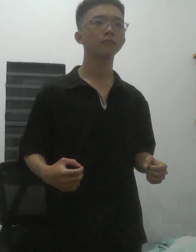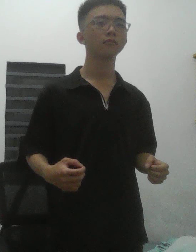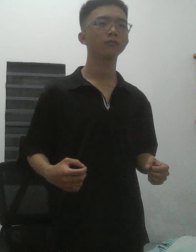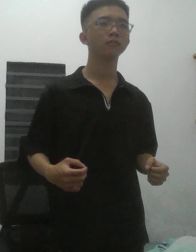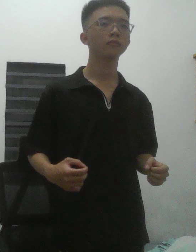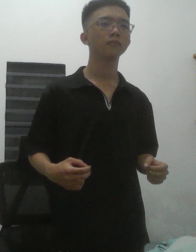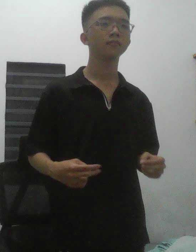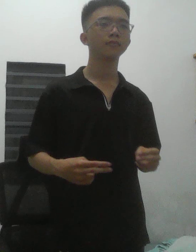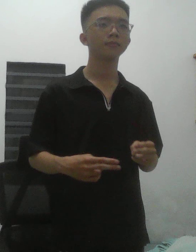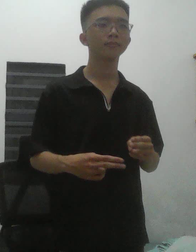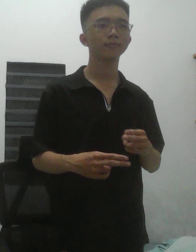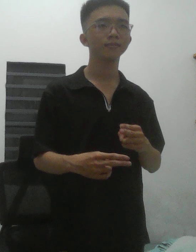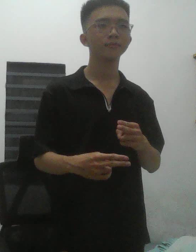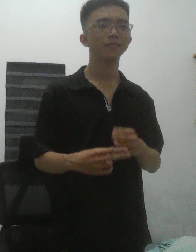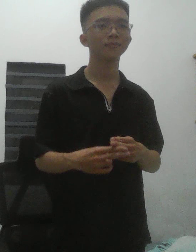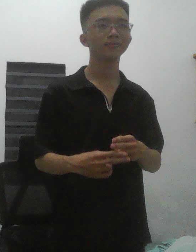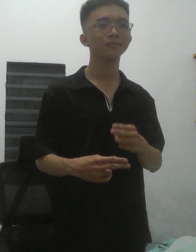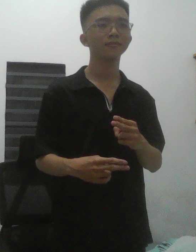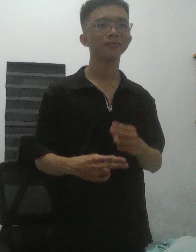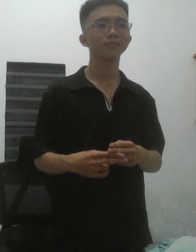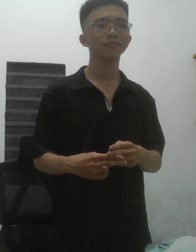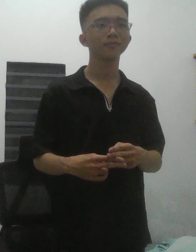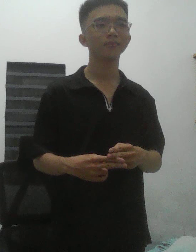ten